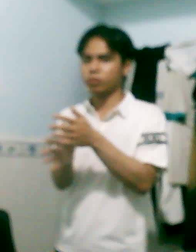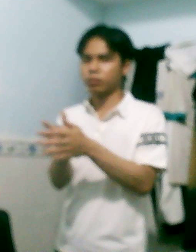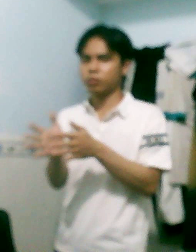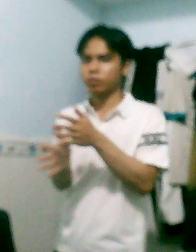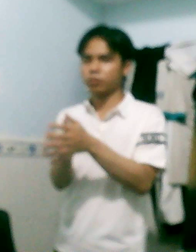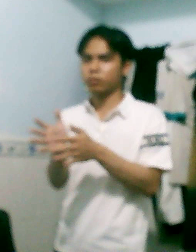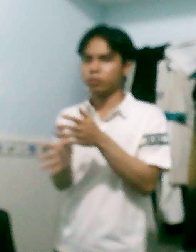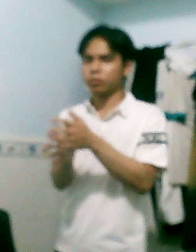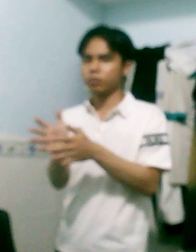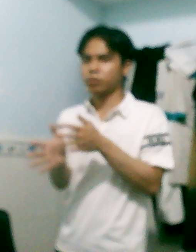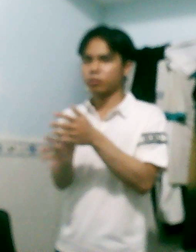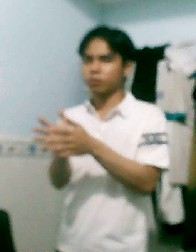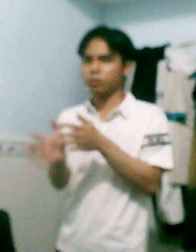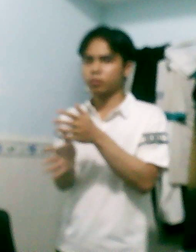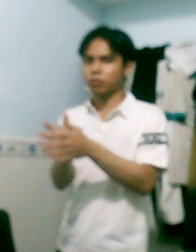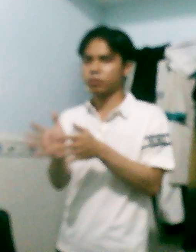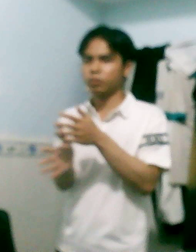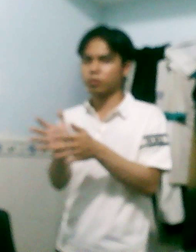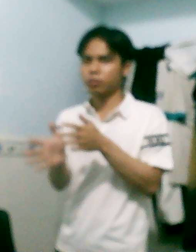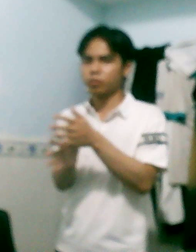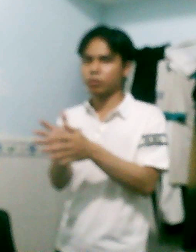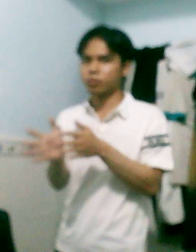ngon ngu ki hieu